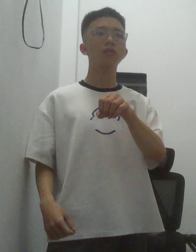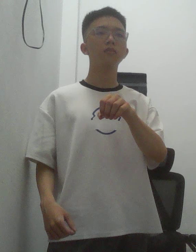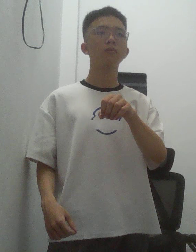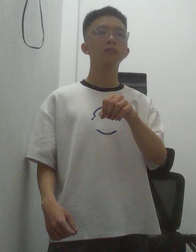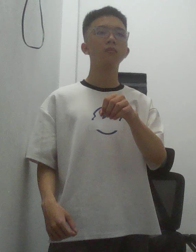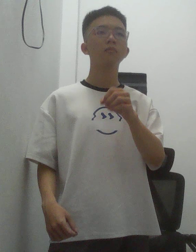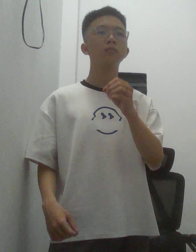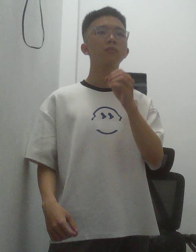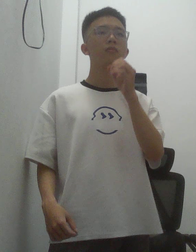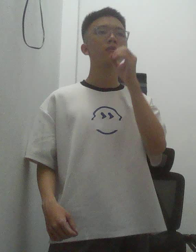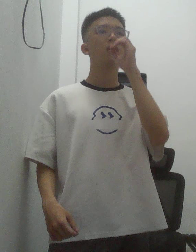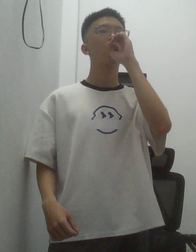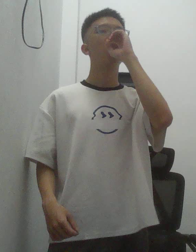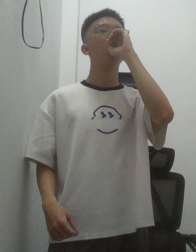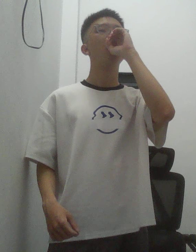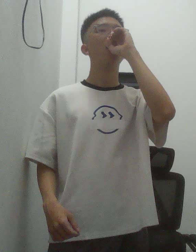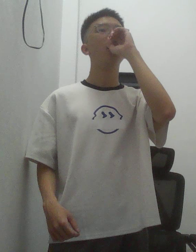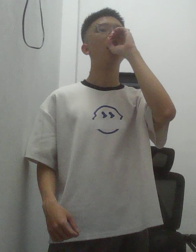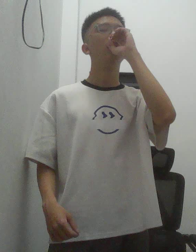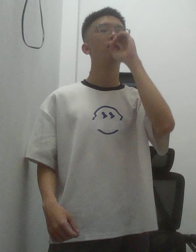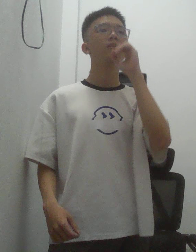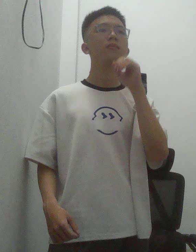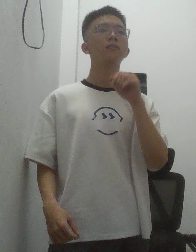uong